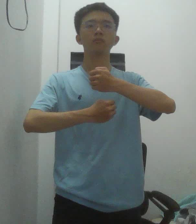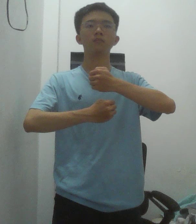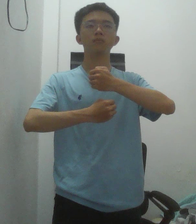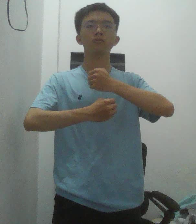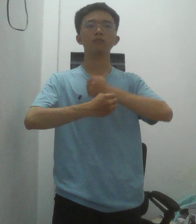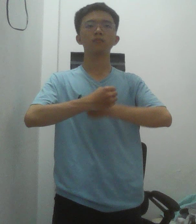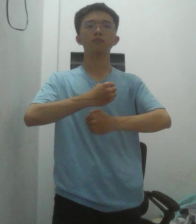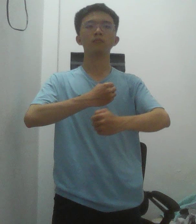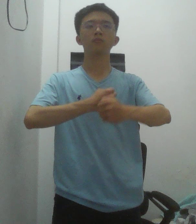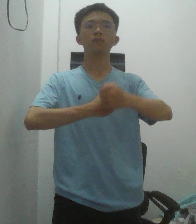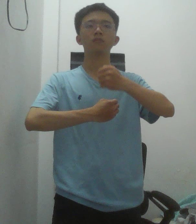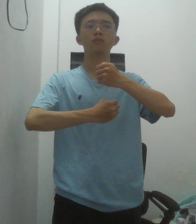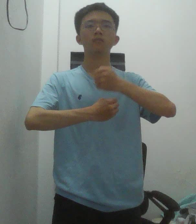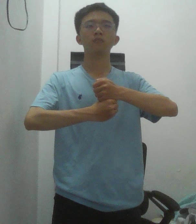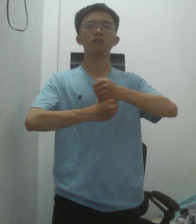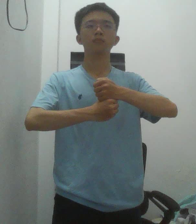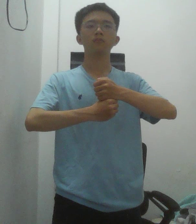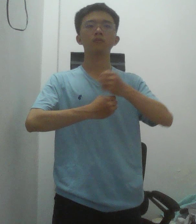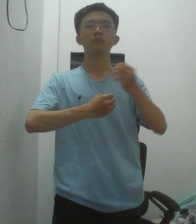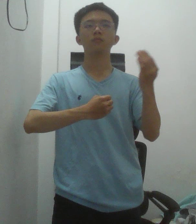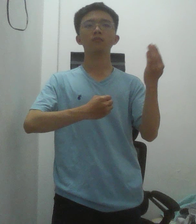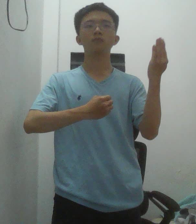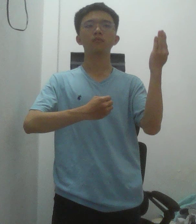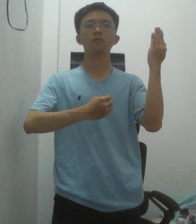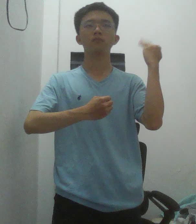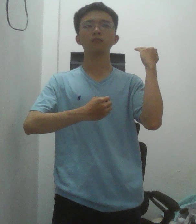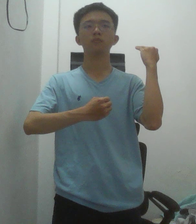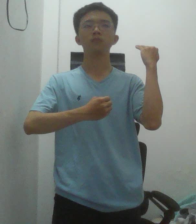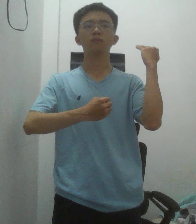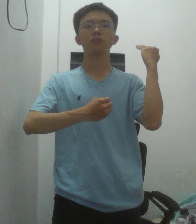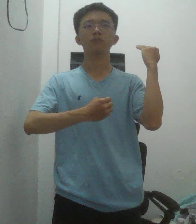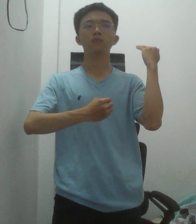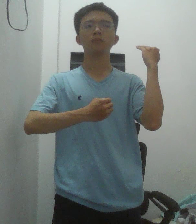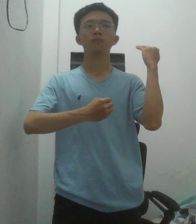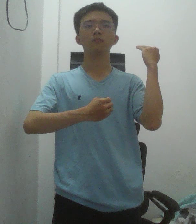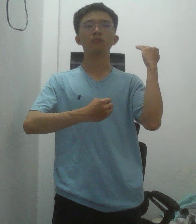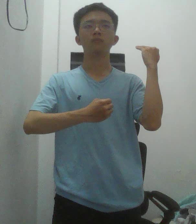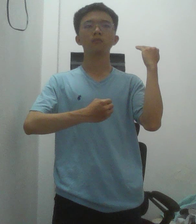nam truoc